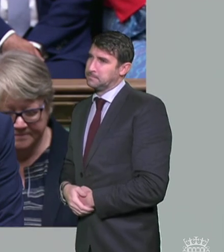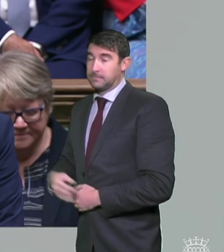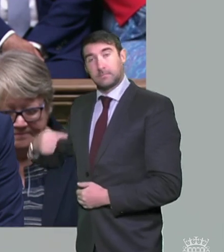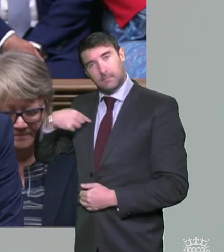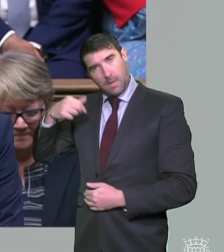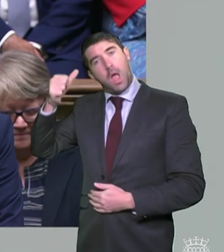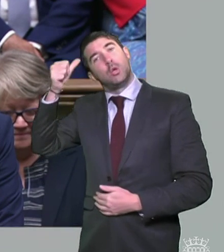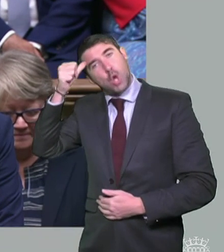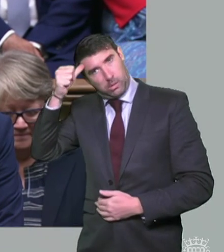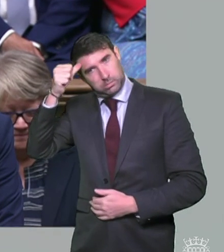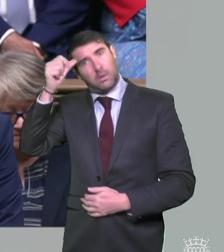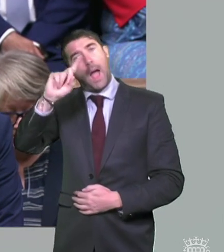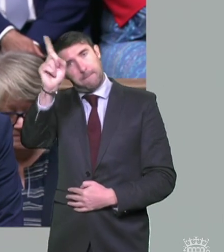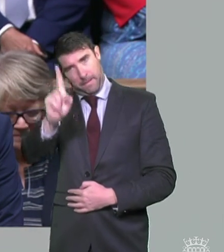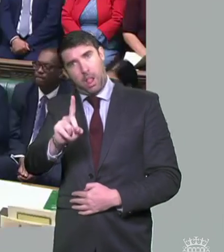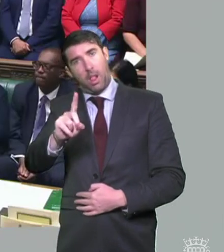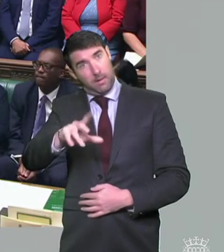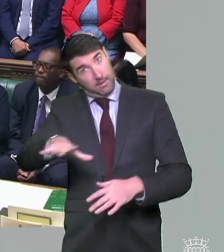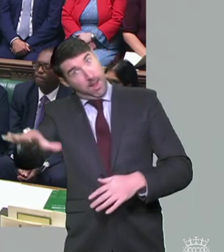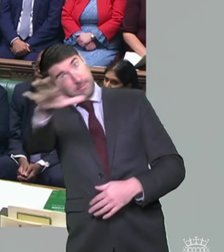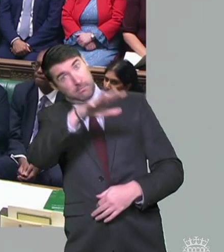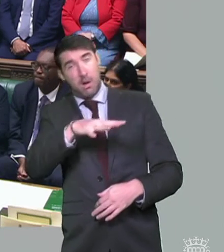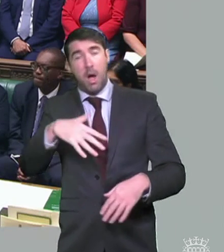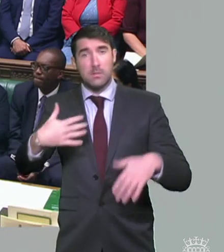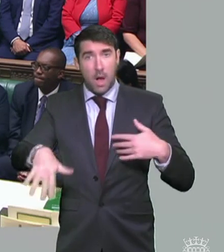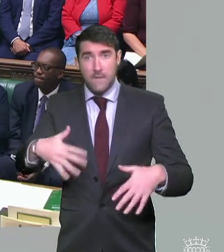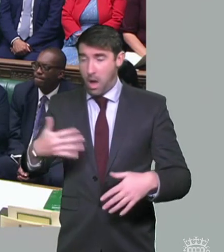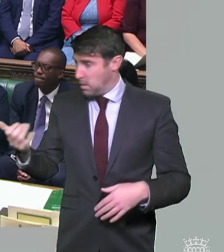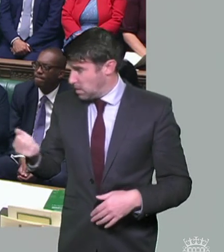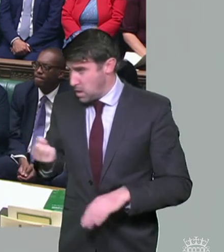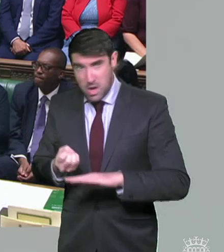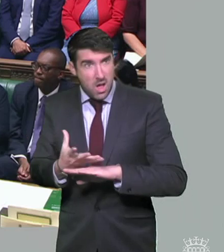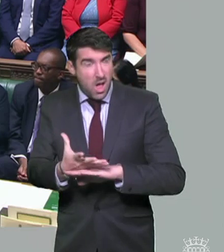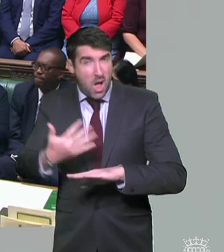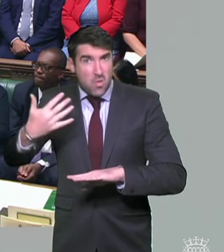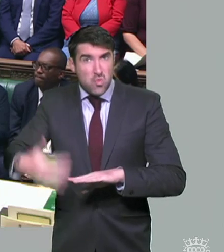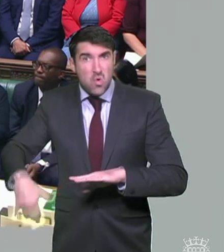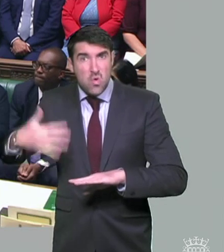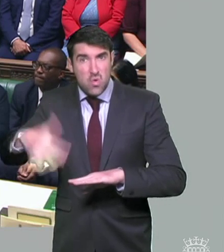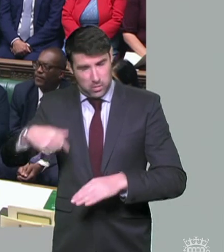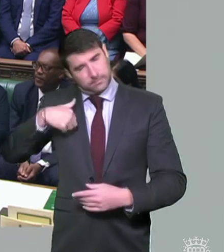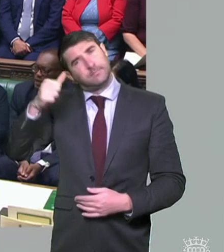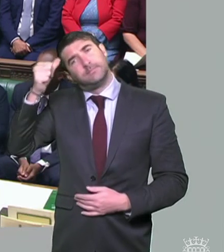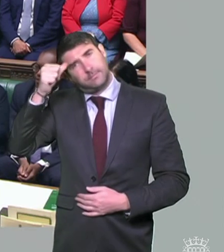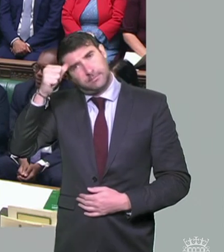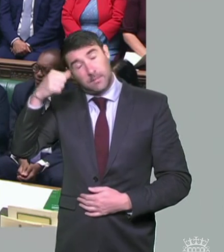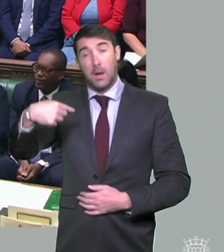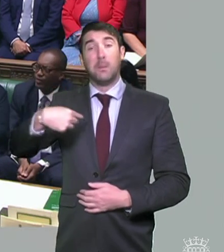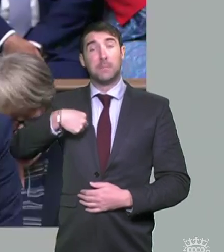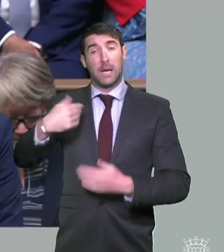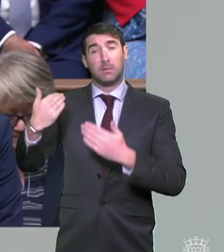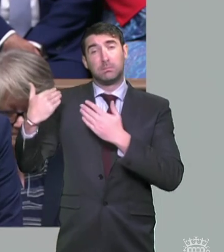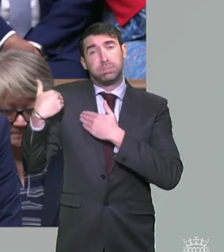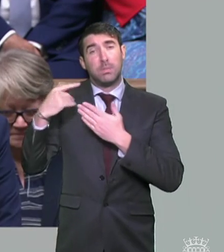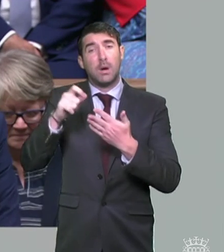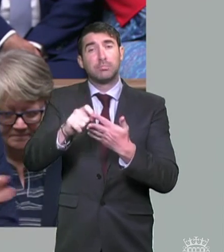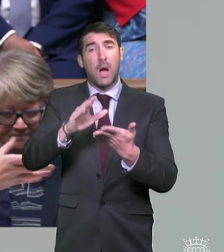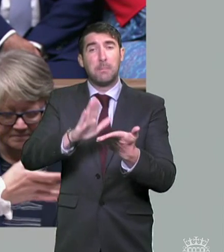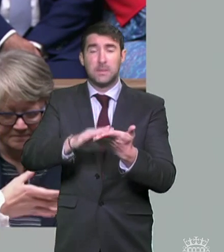That is why I as Prime Minister will take immediate action to help people with the cost of their energy bills.